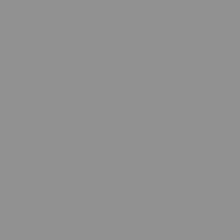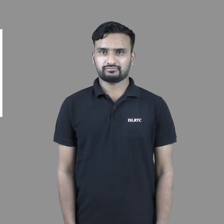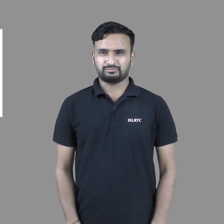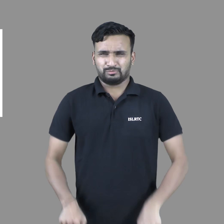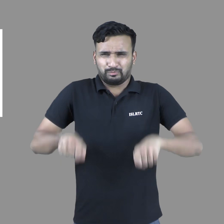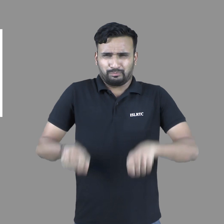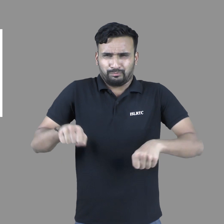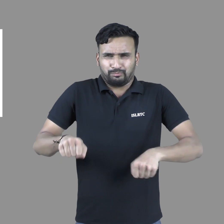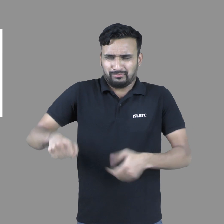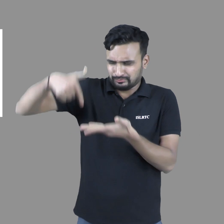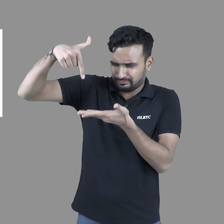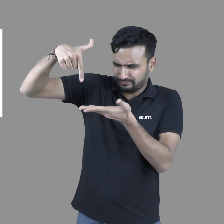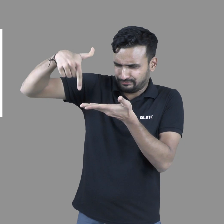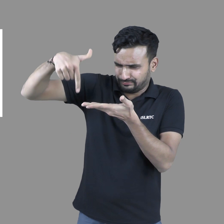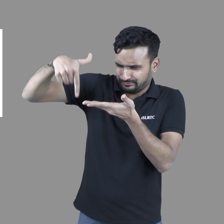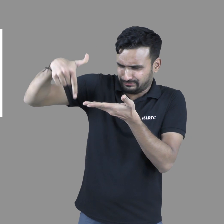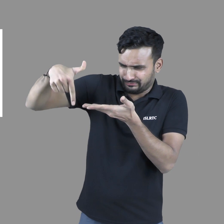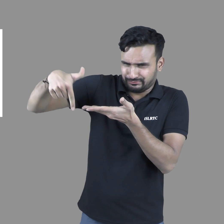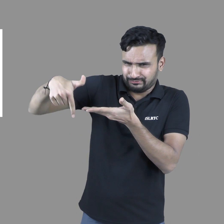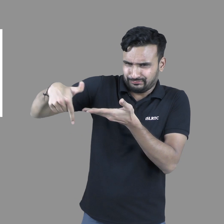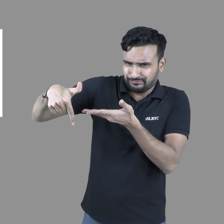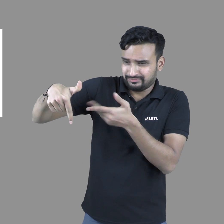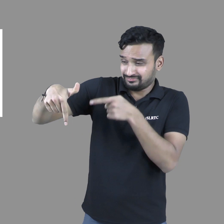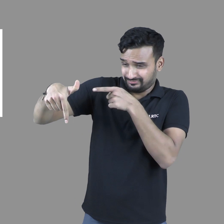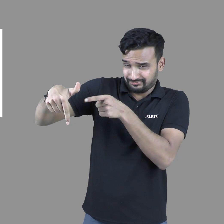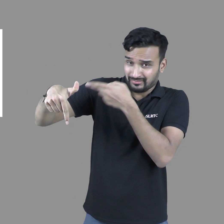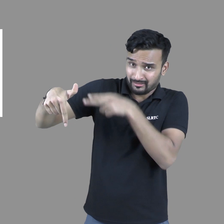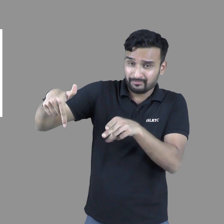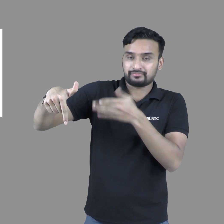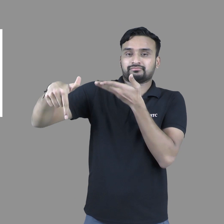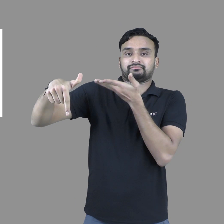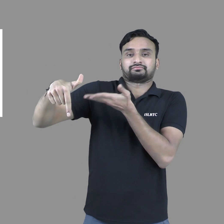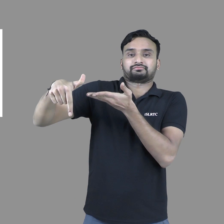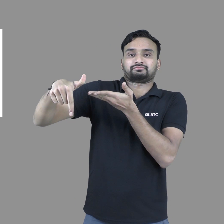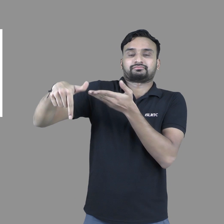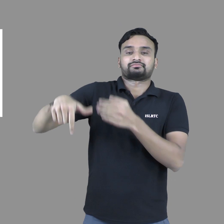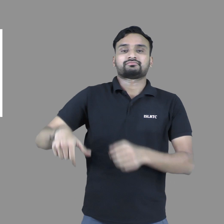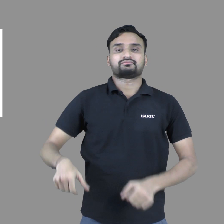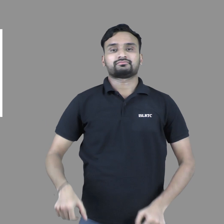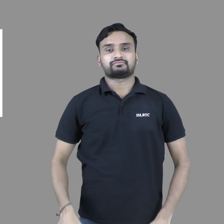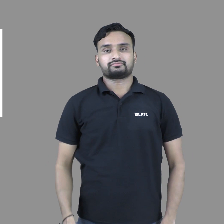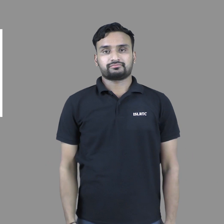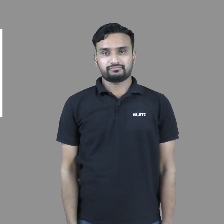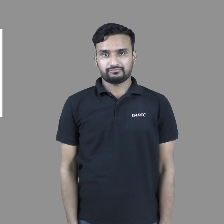Auger